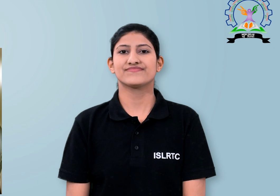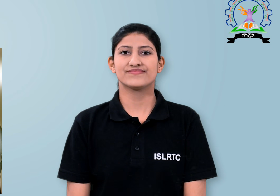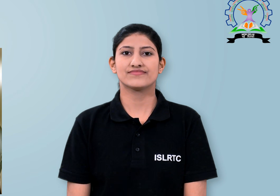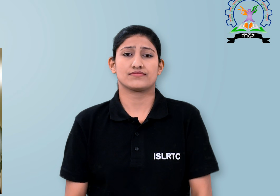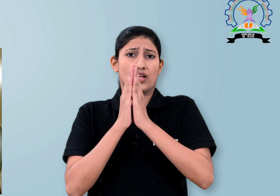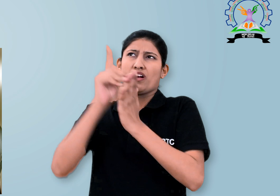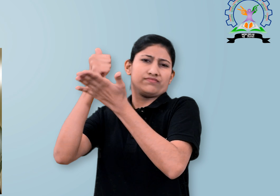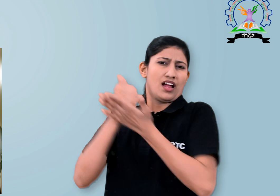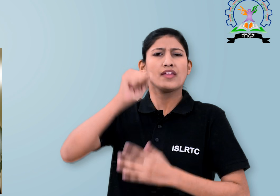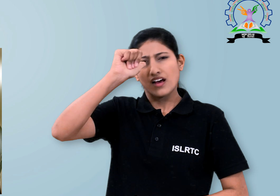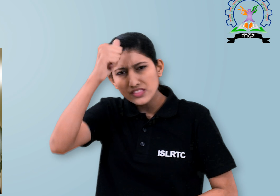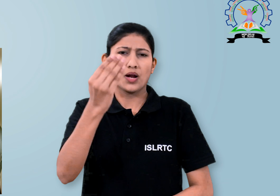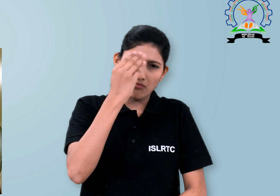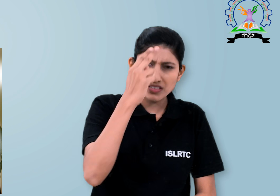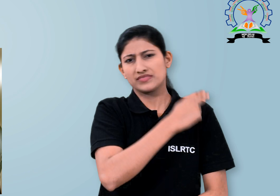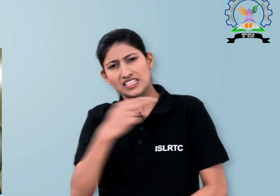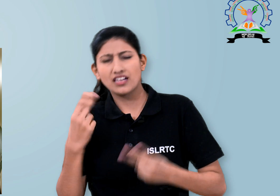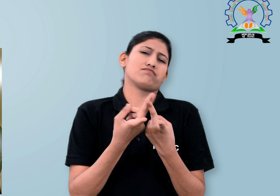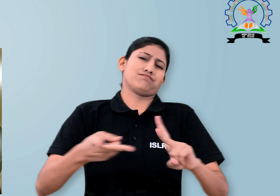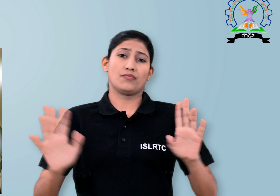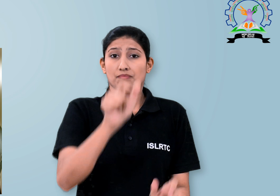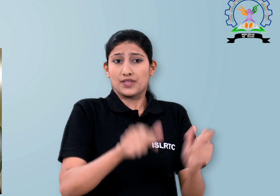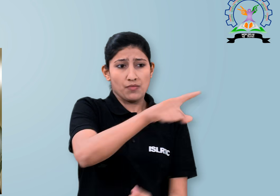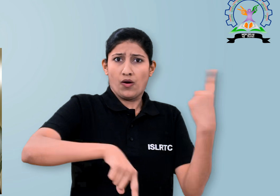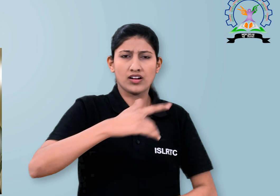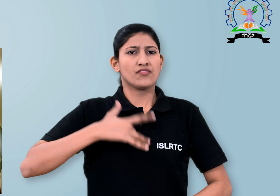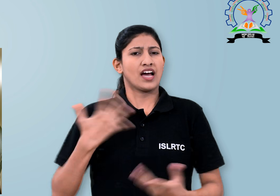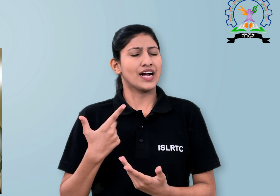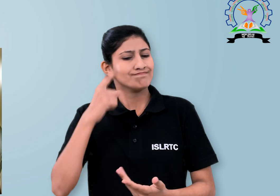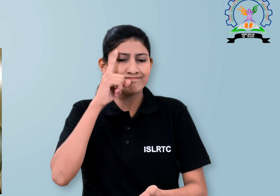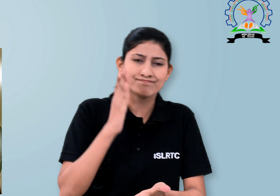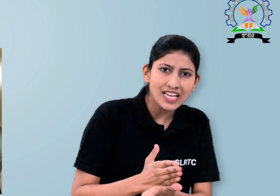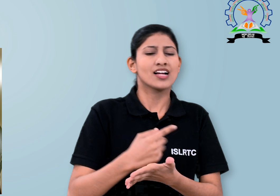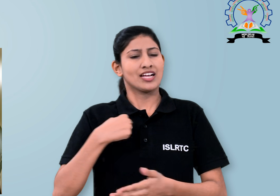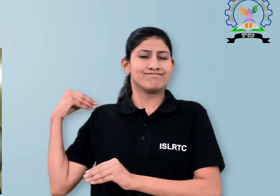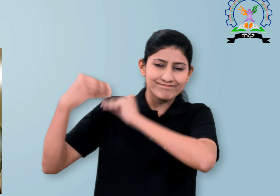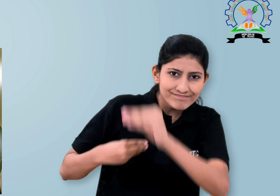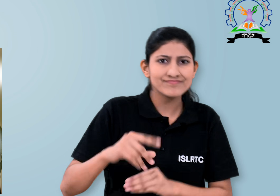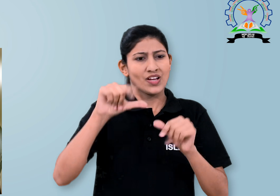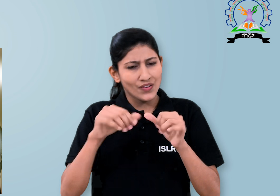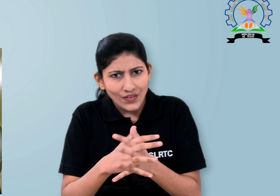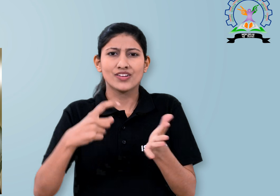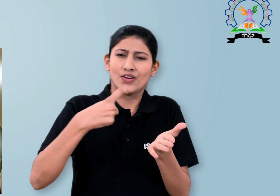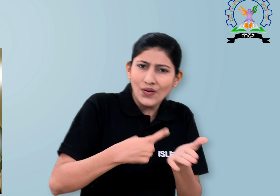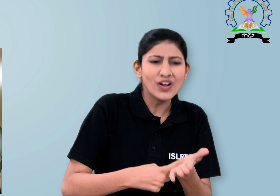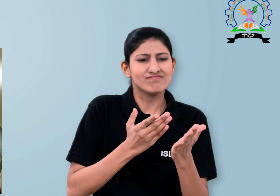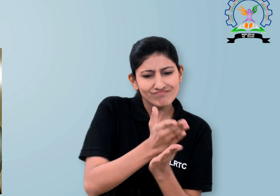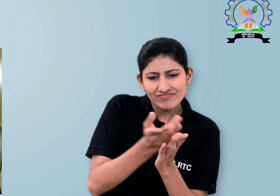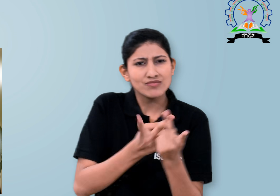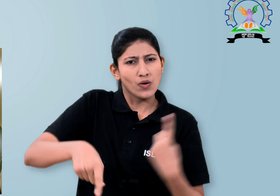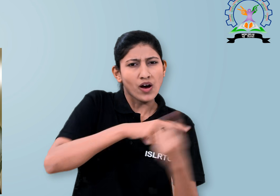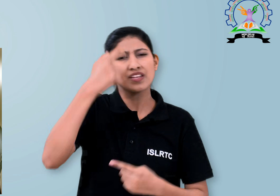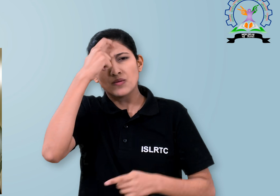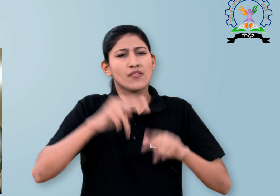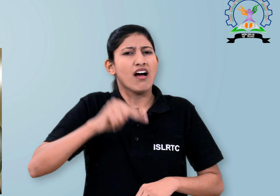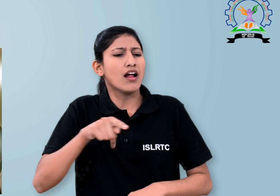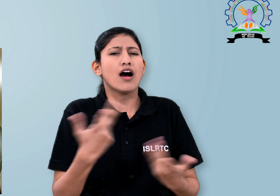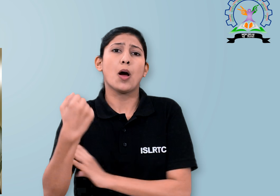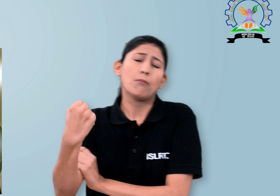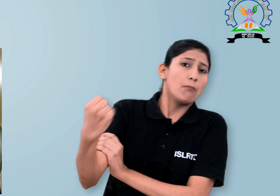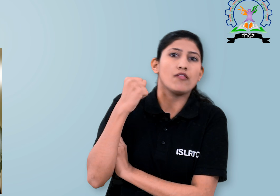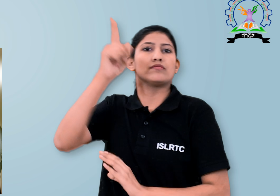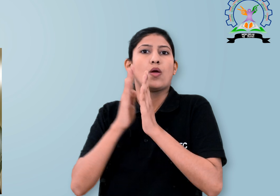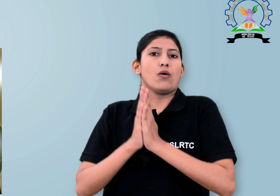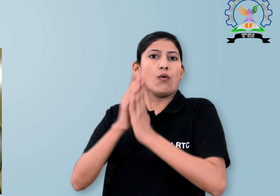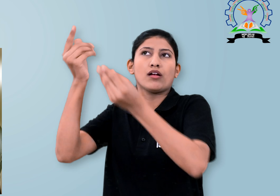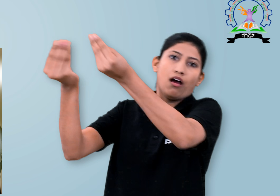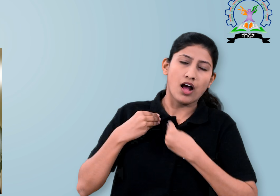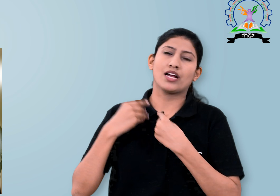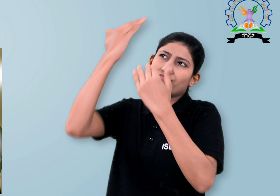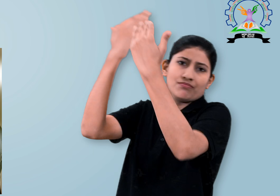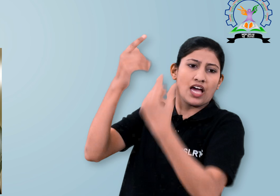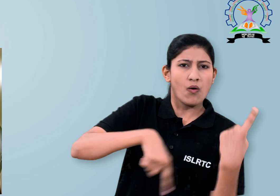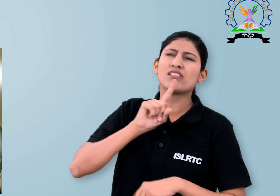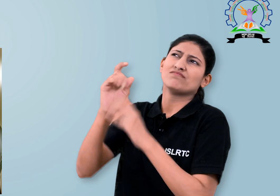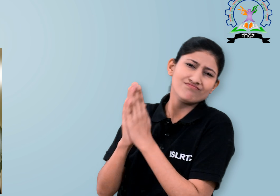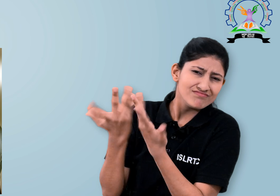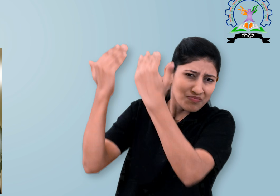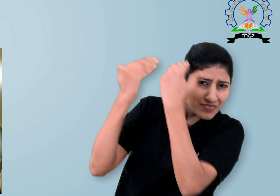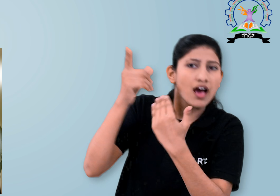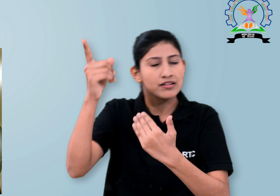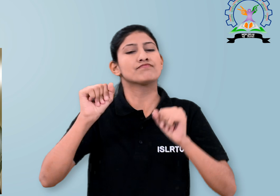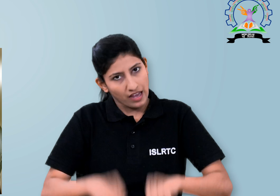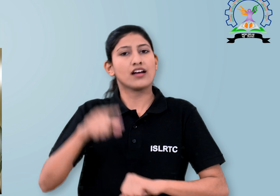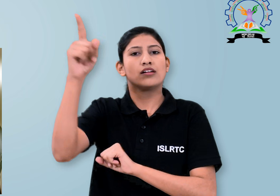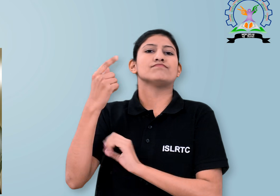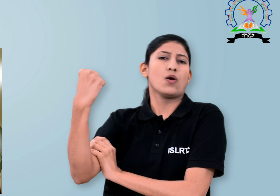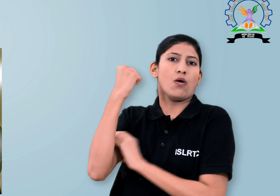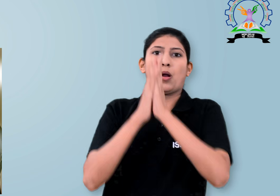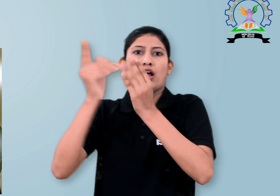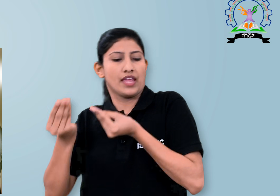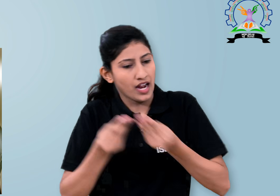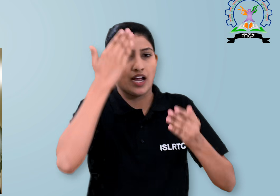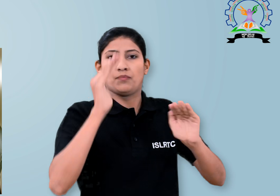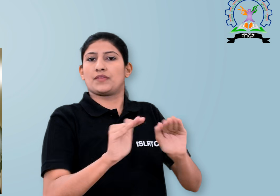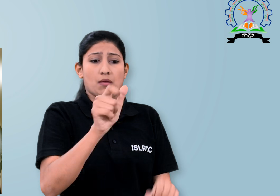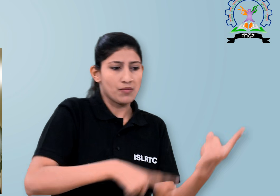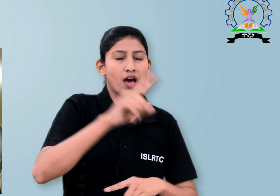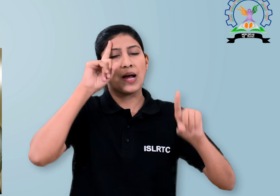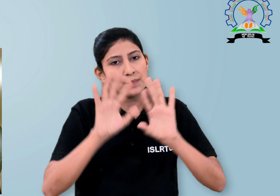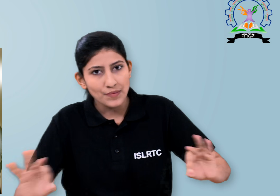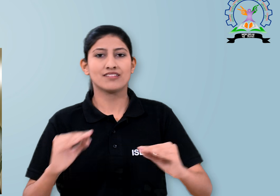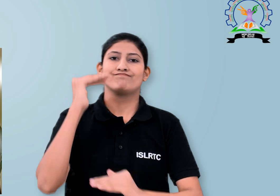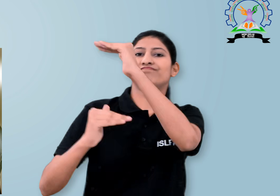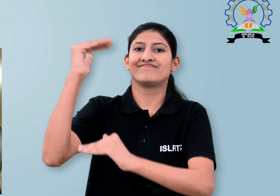The calling for the assistance or presence of some superior being.